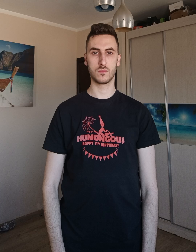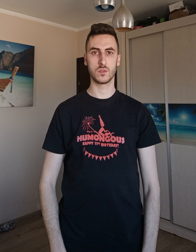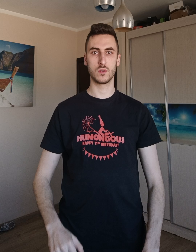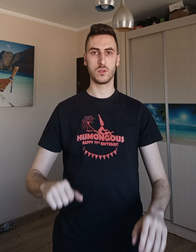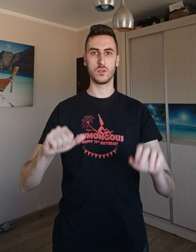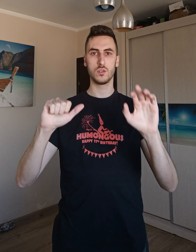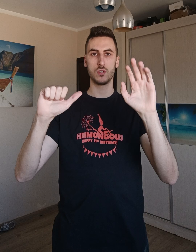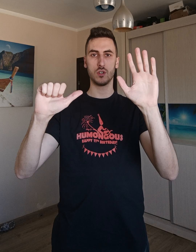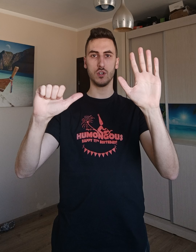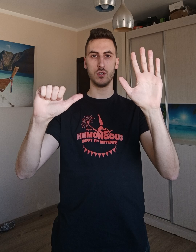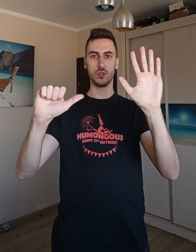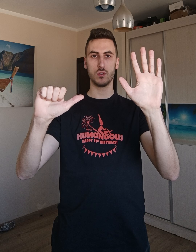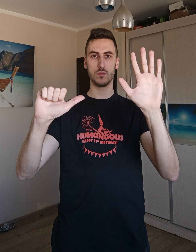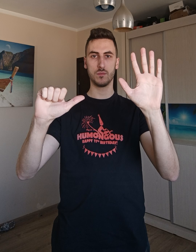שש